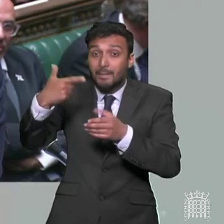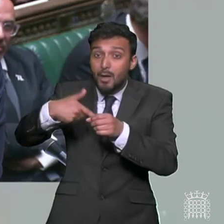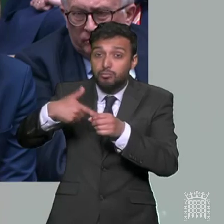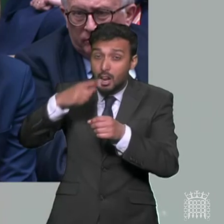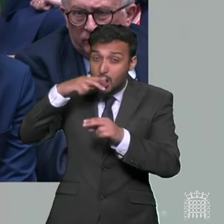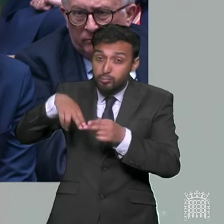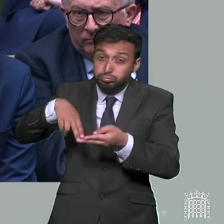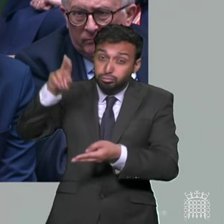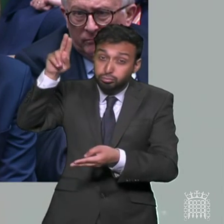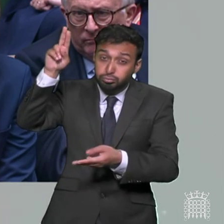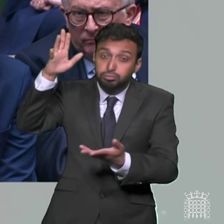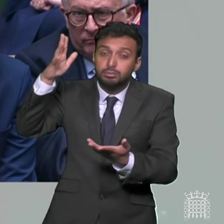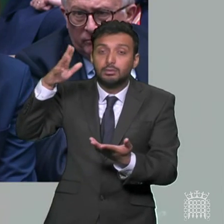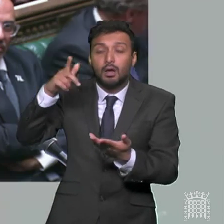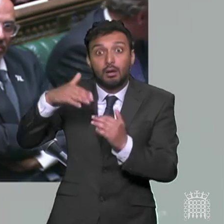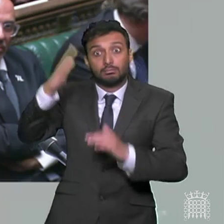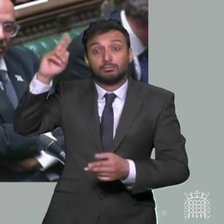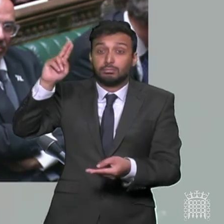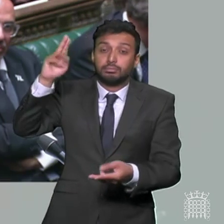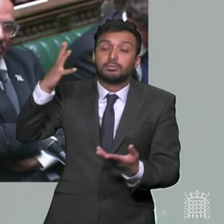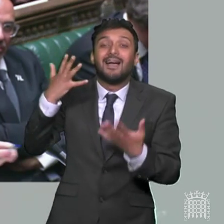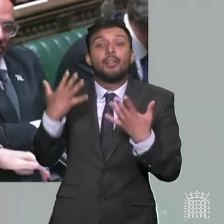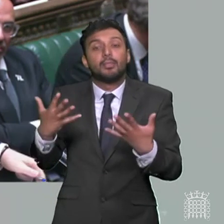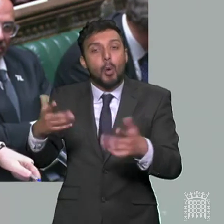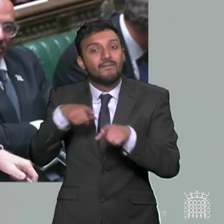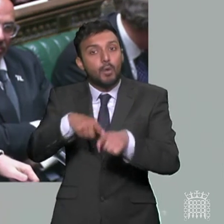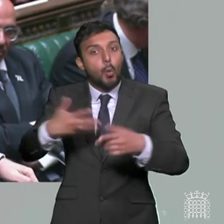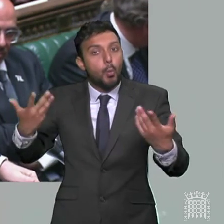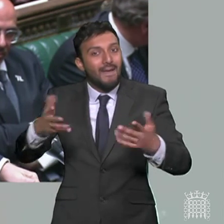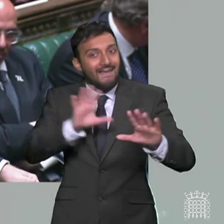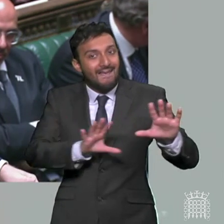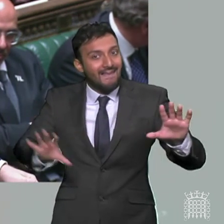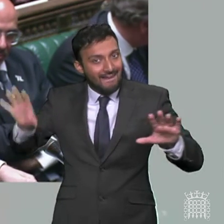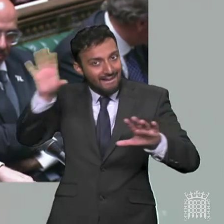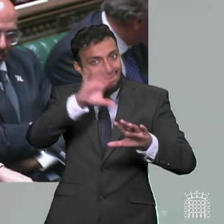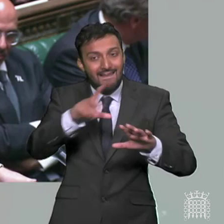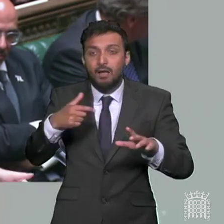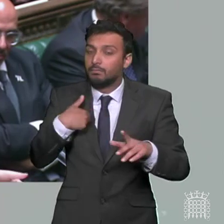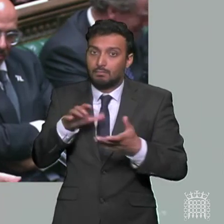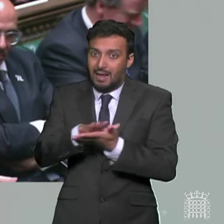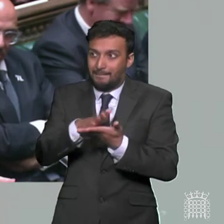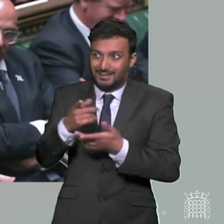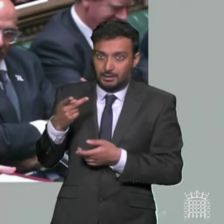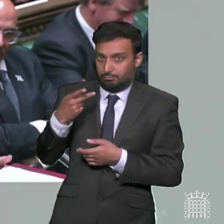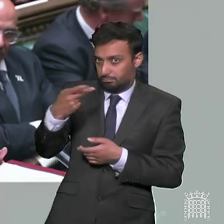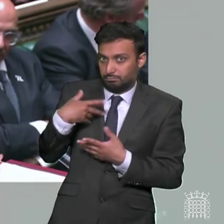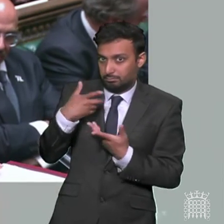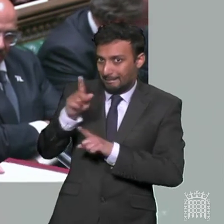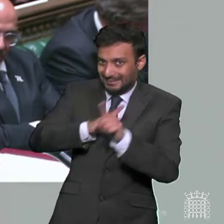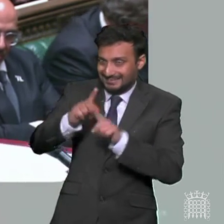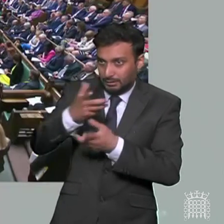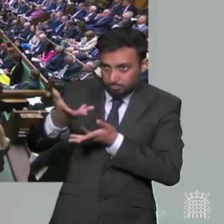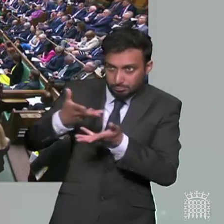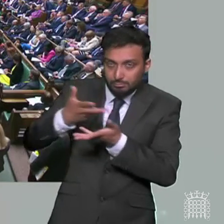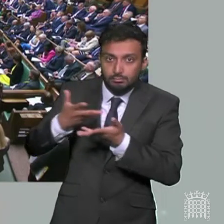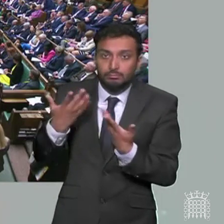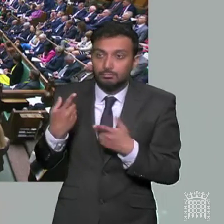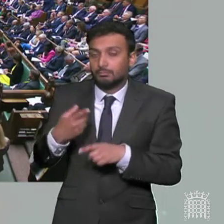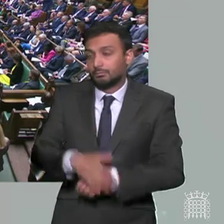It currently operates on a geographical basis, but I am happy to ensure that he gets a meeting with the relevant Minister as fast as possible.